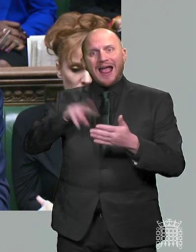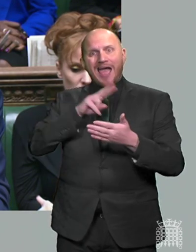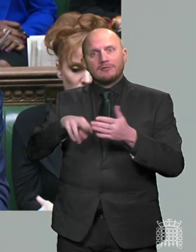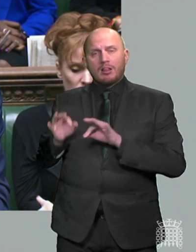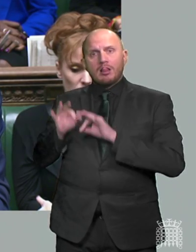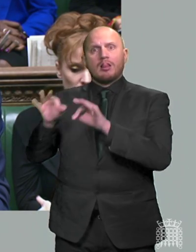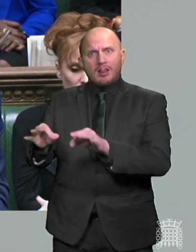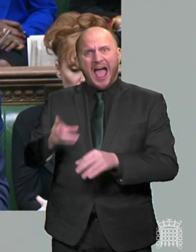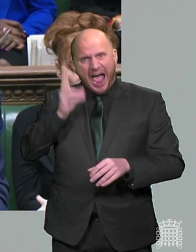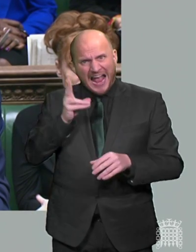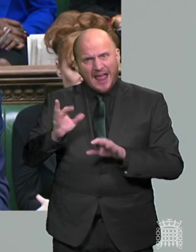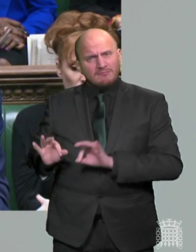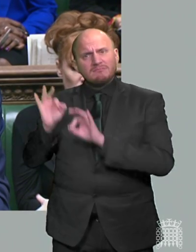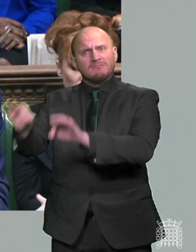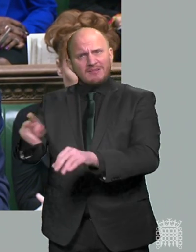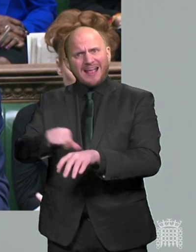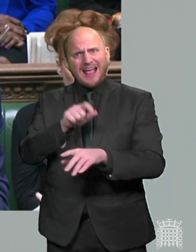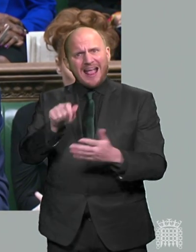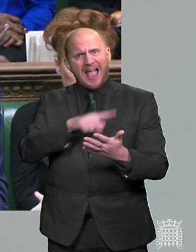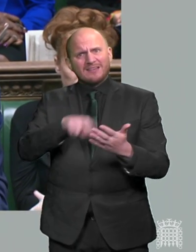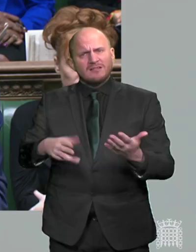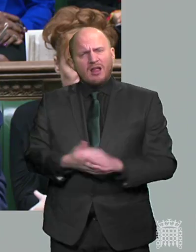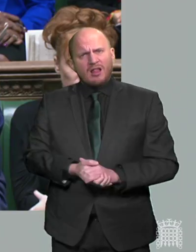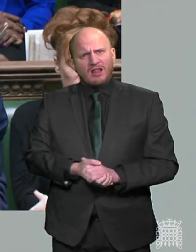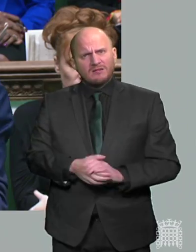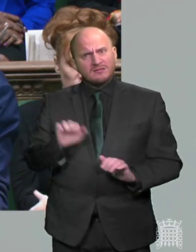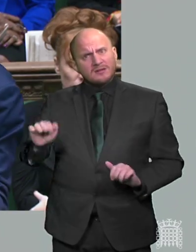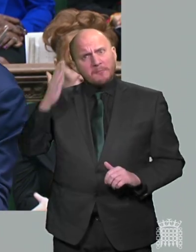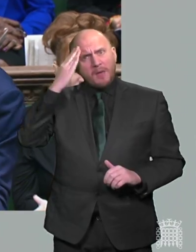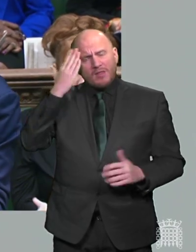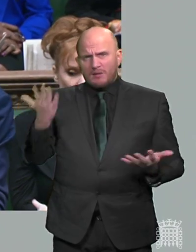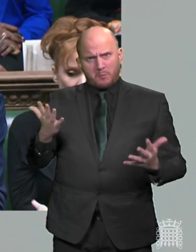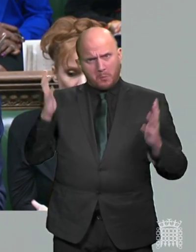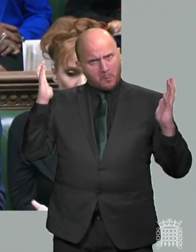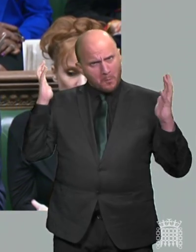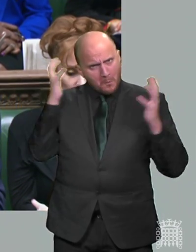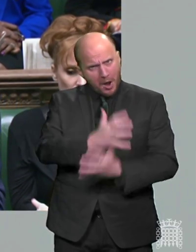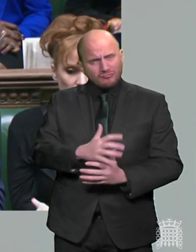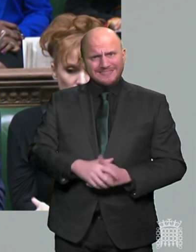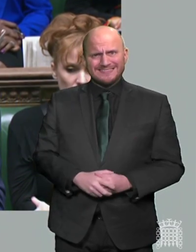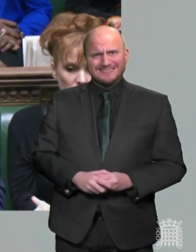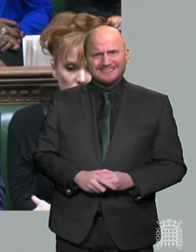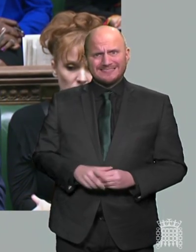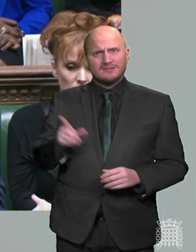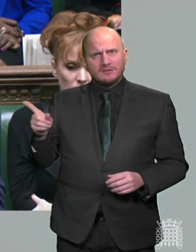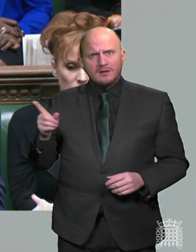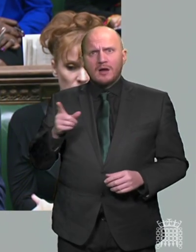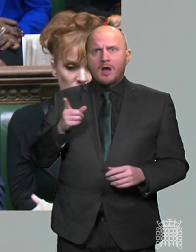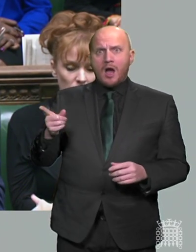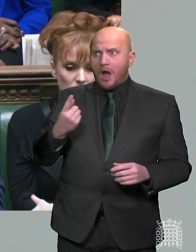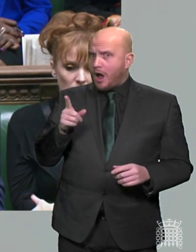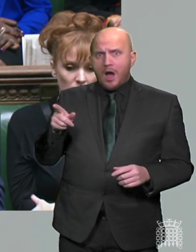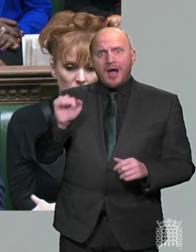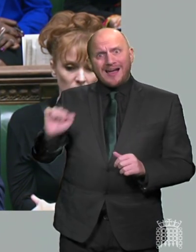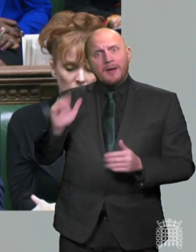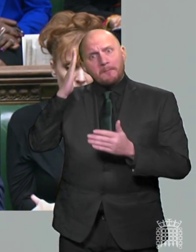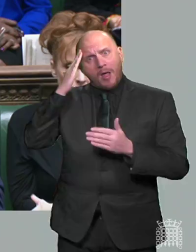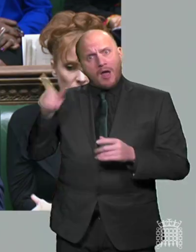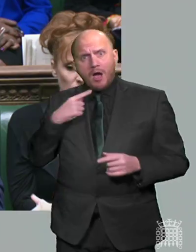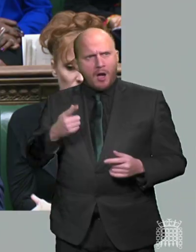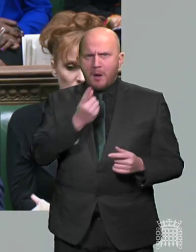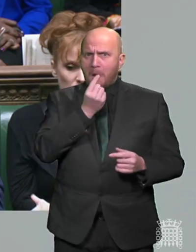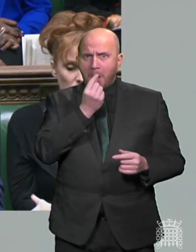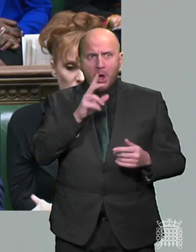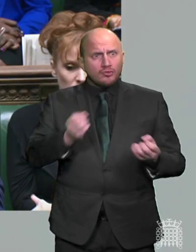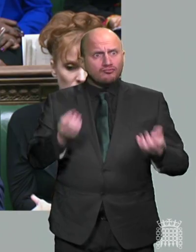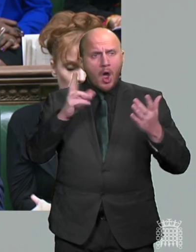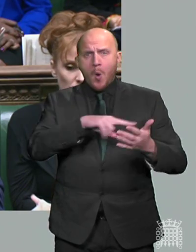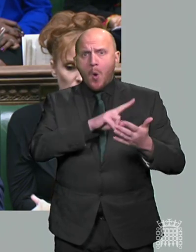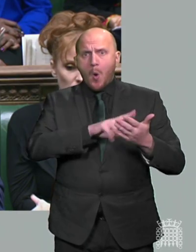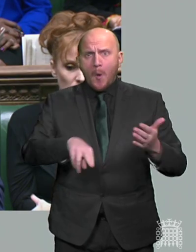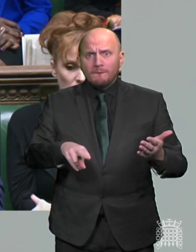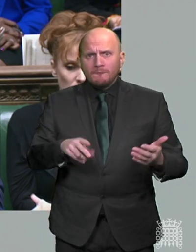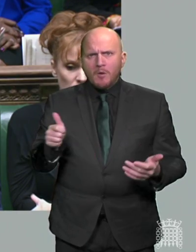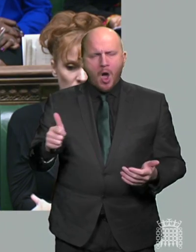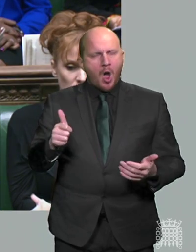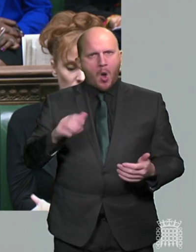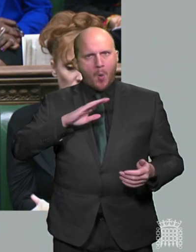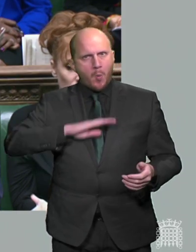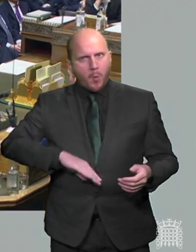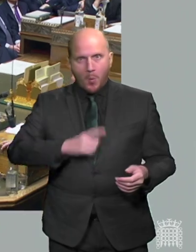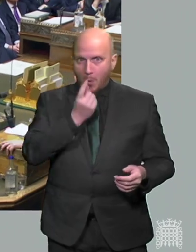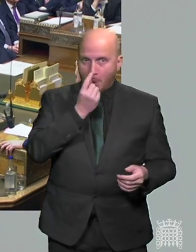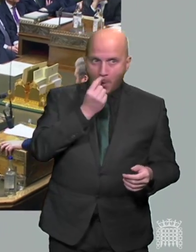His mum, who I spoke to this morning, is worried sick. When she heard that the strikes could be called off, she was massively relieved; she is desperate for the Prime Minister to resolve this.